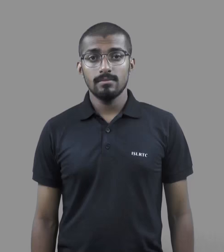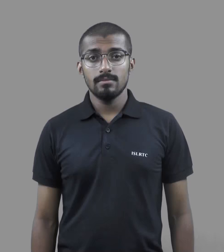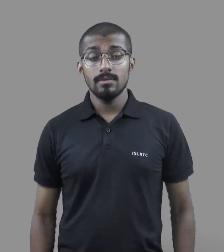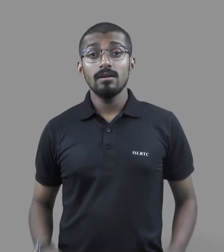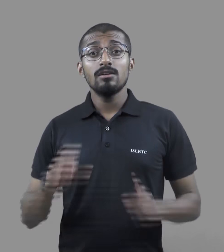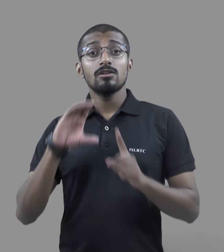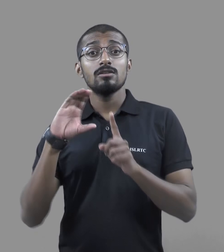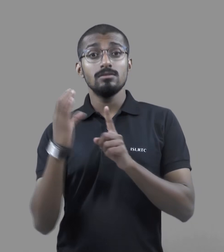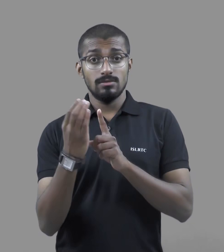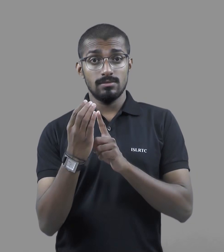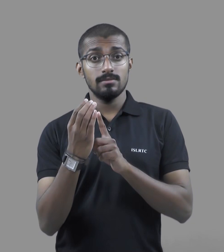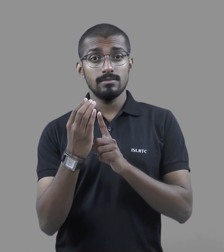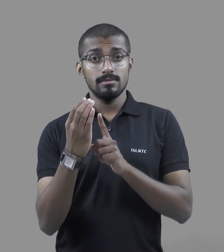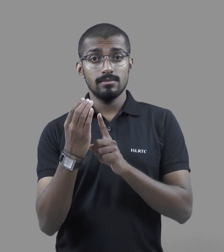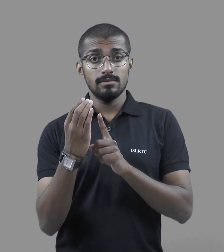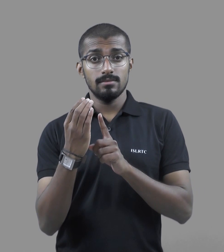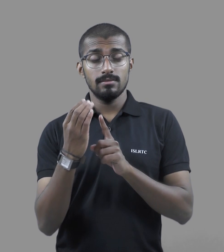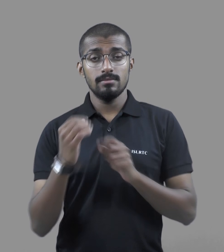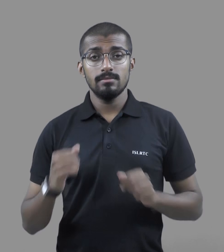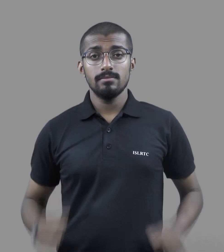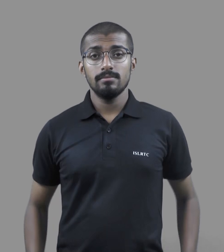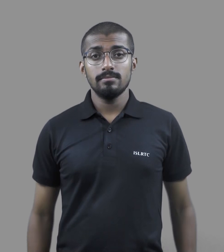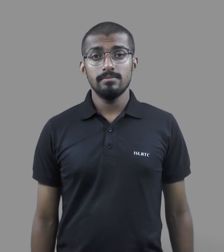Culture